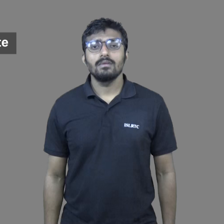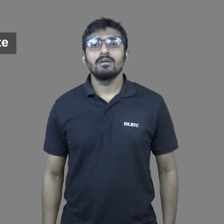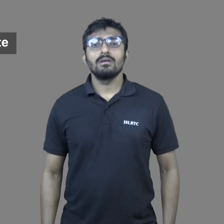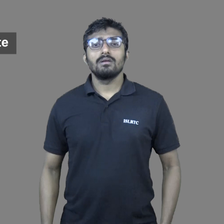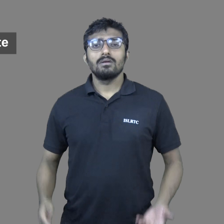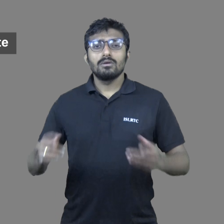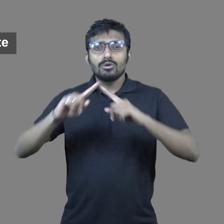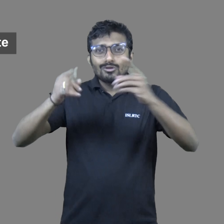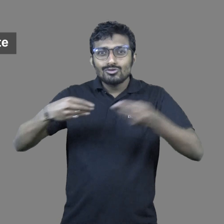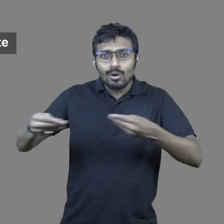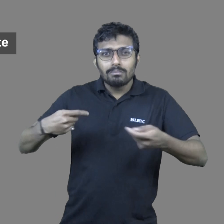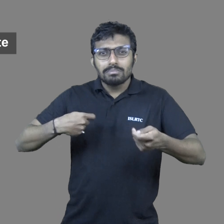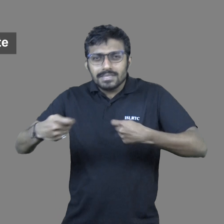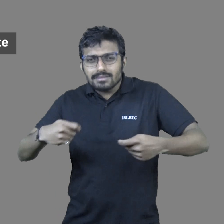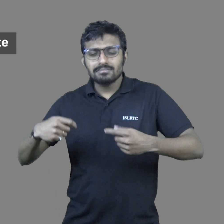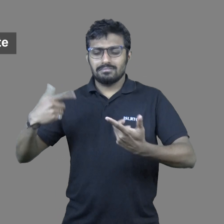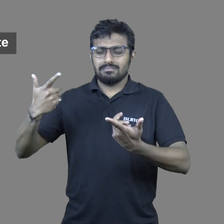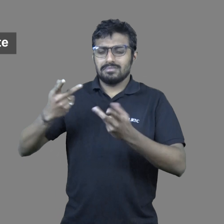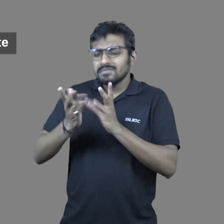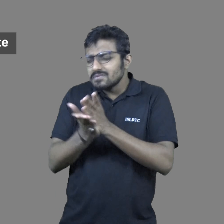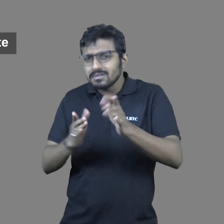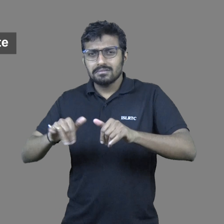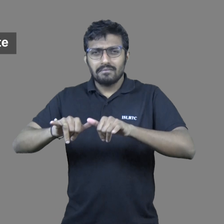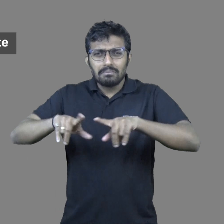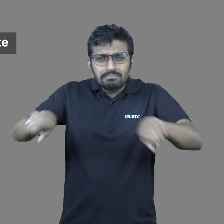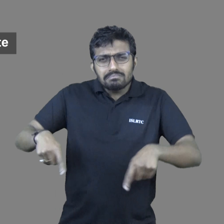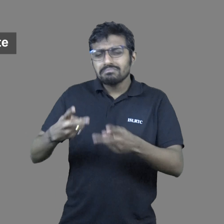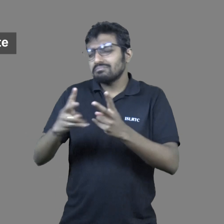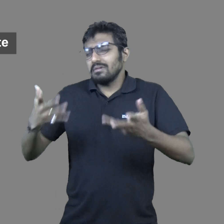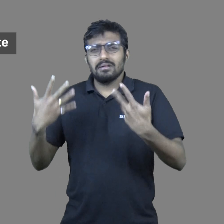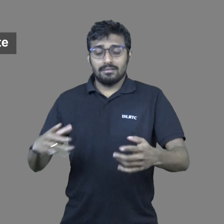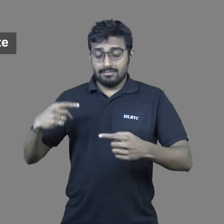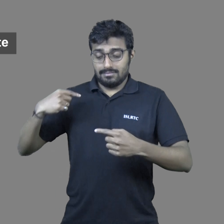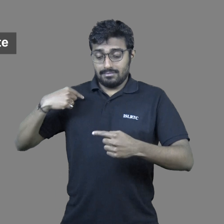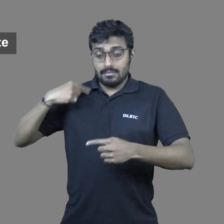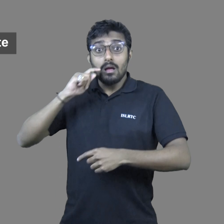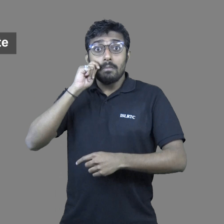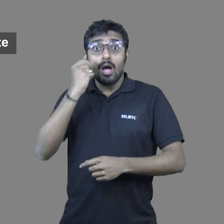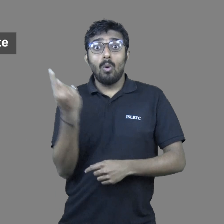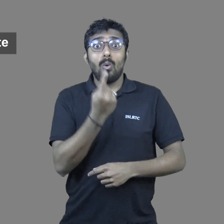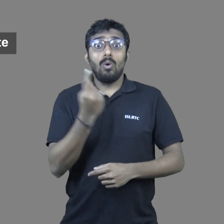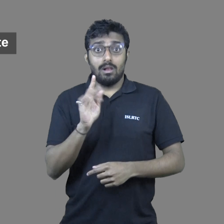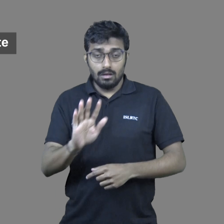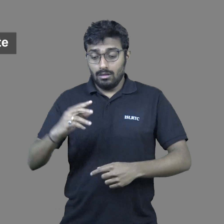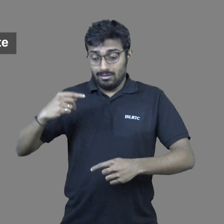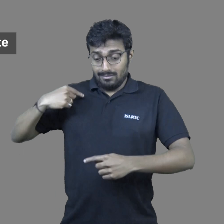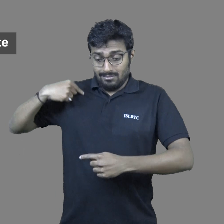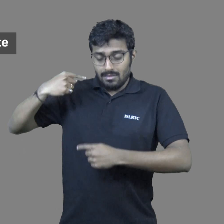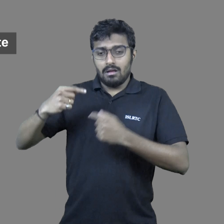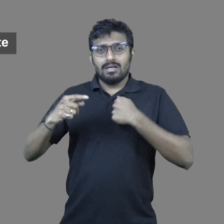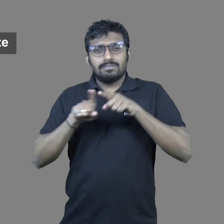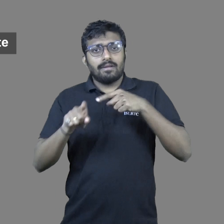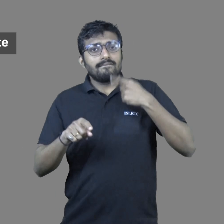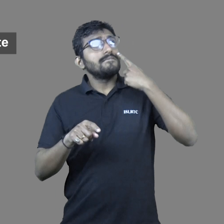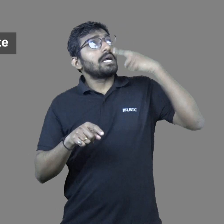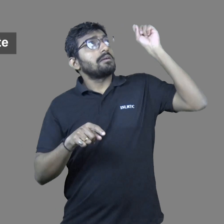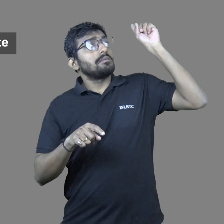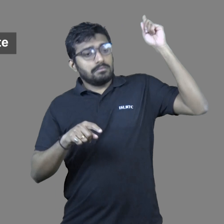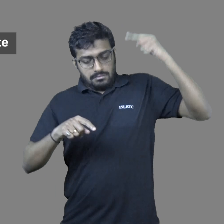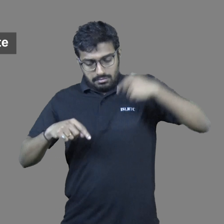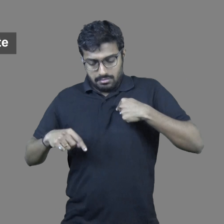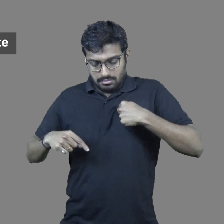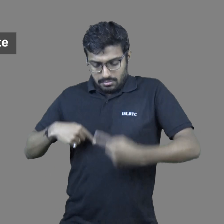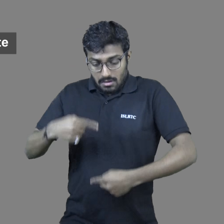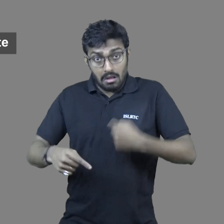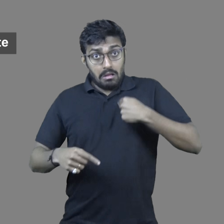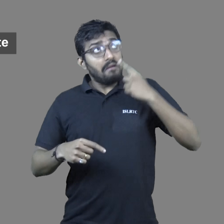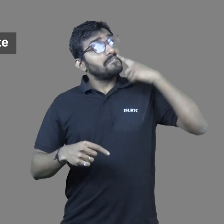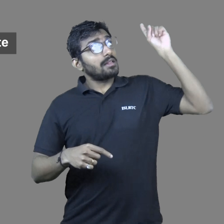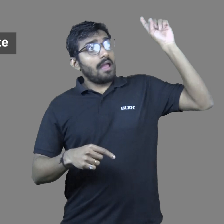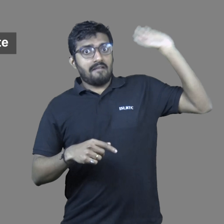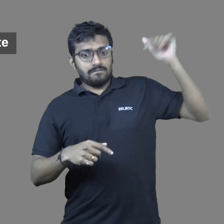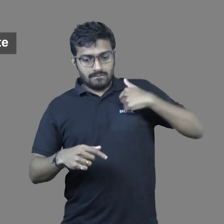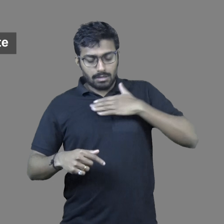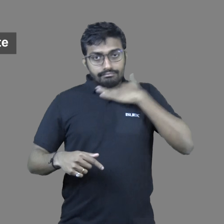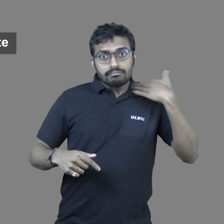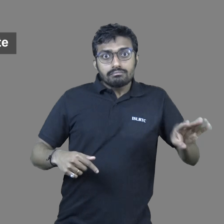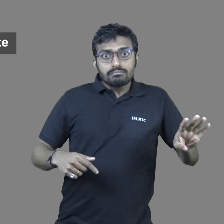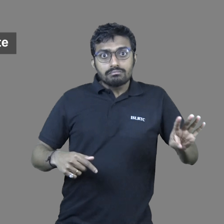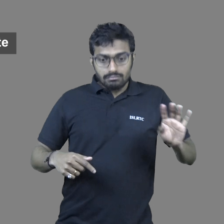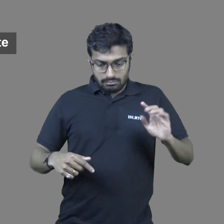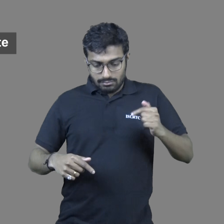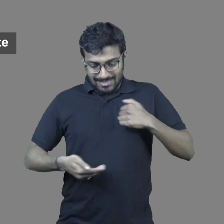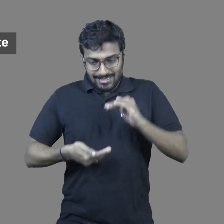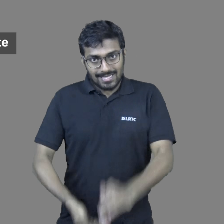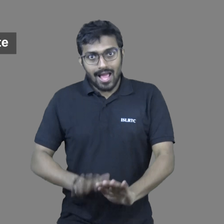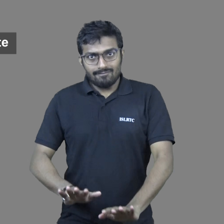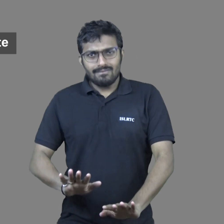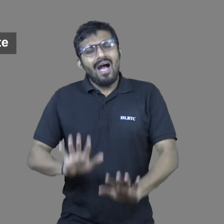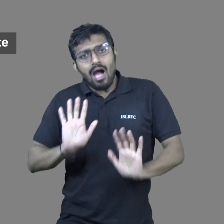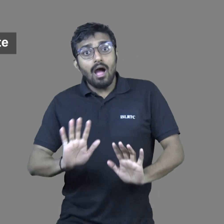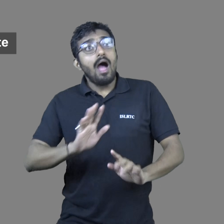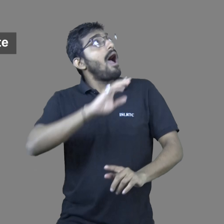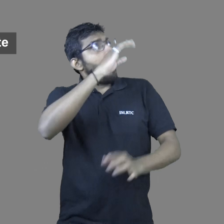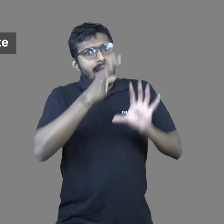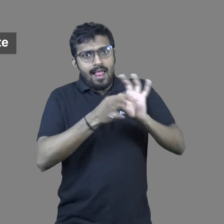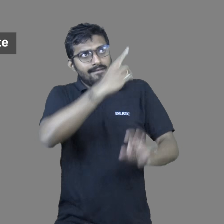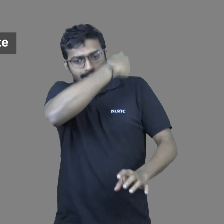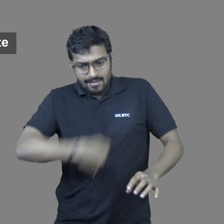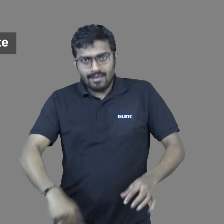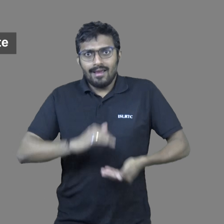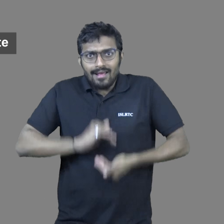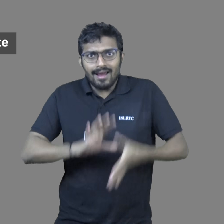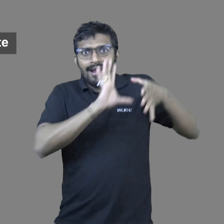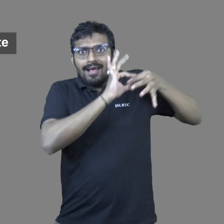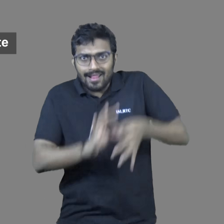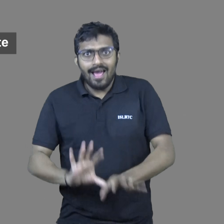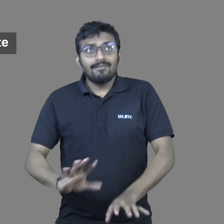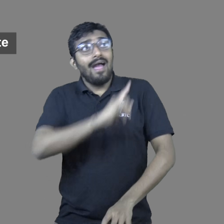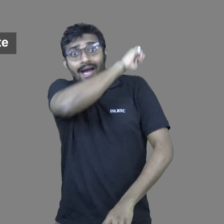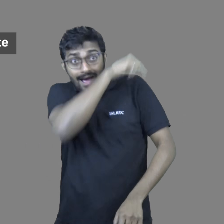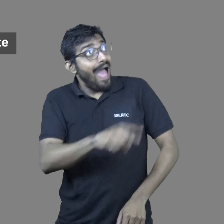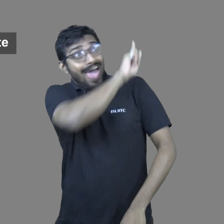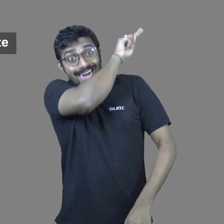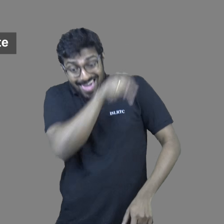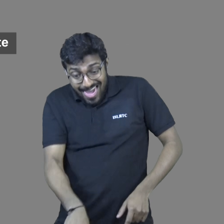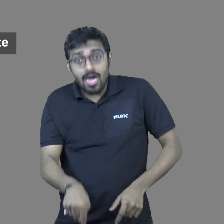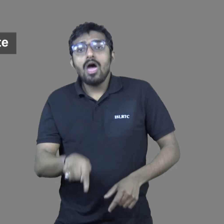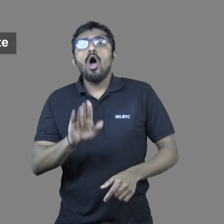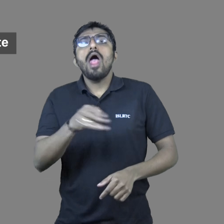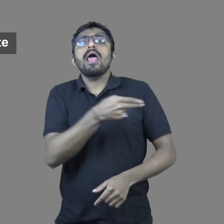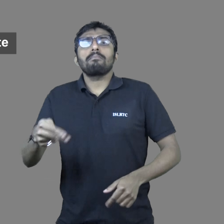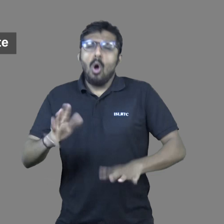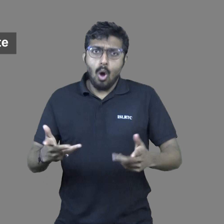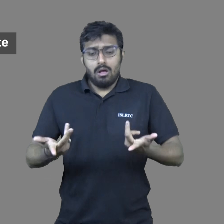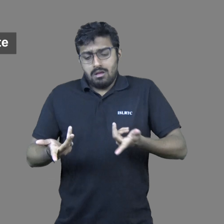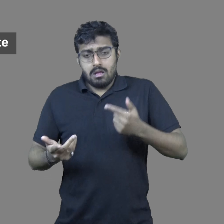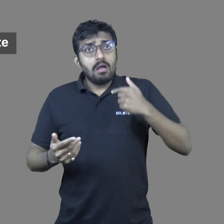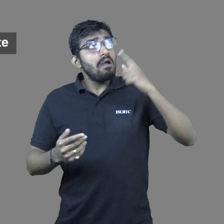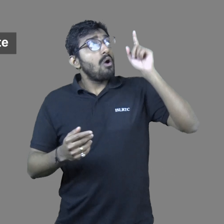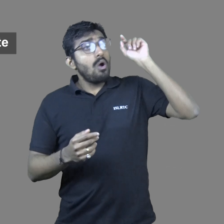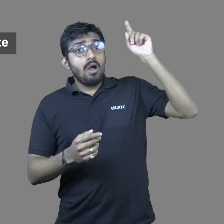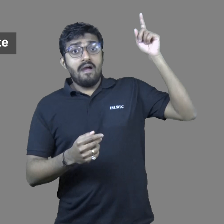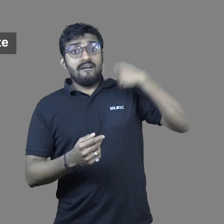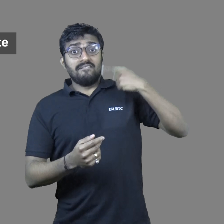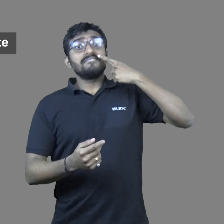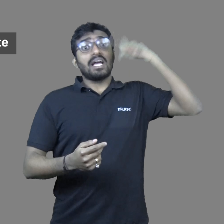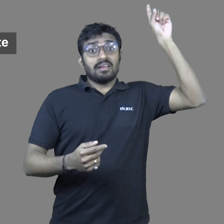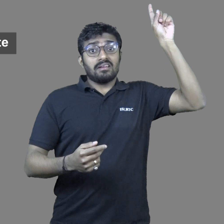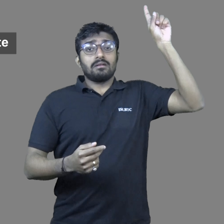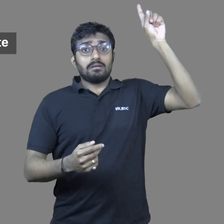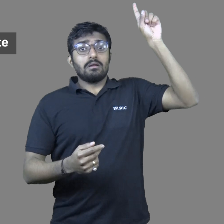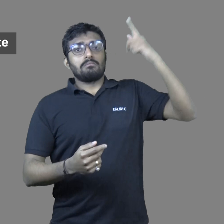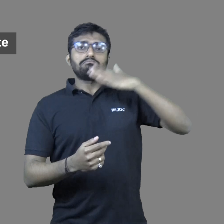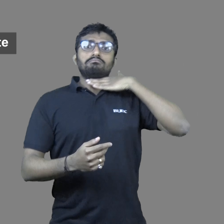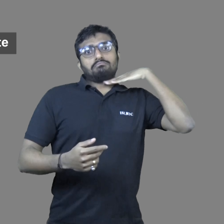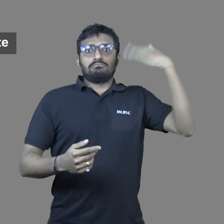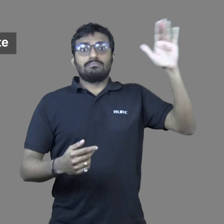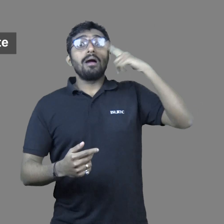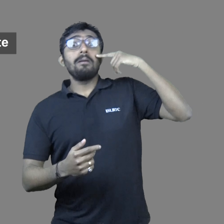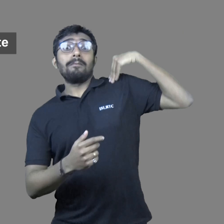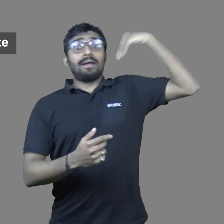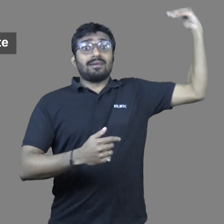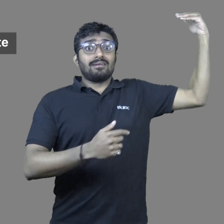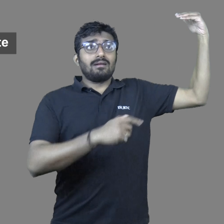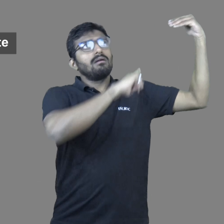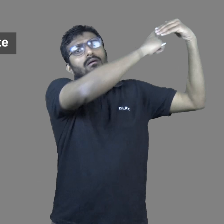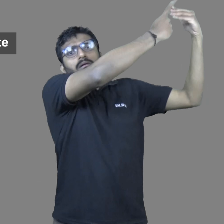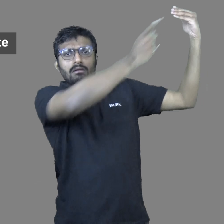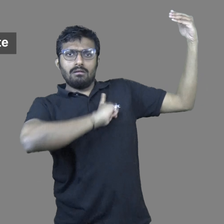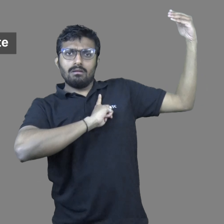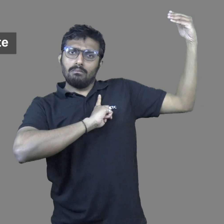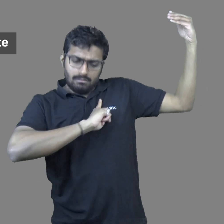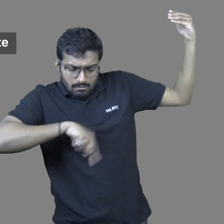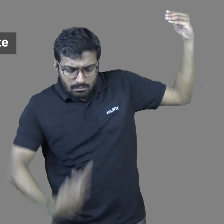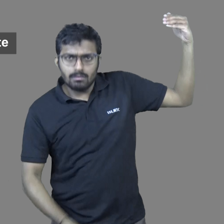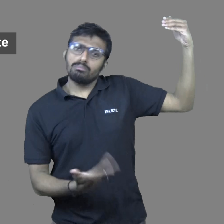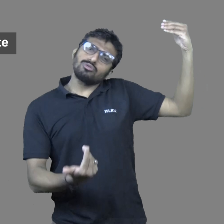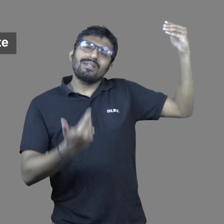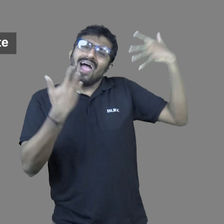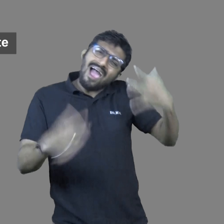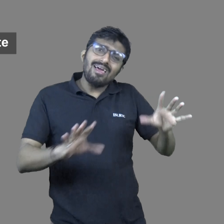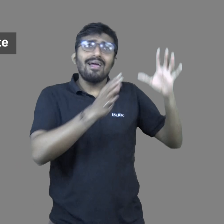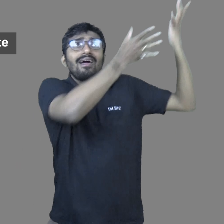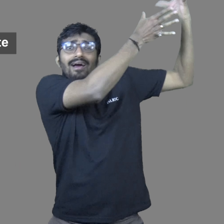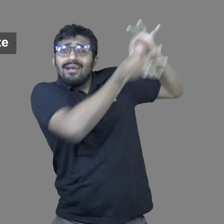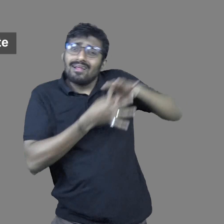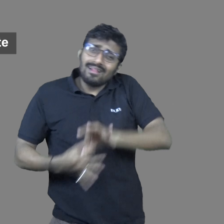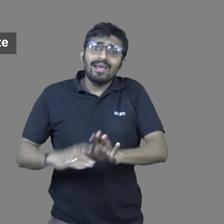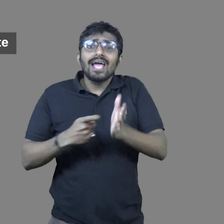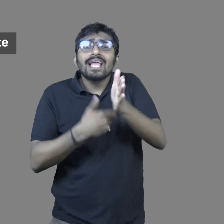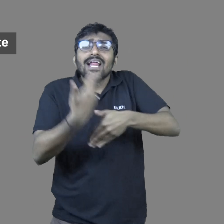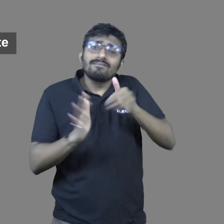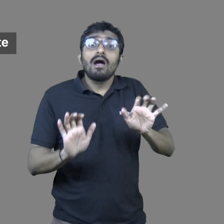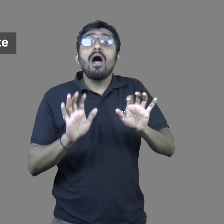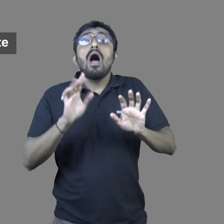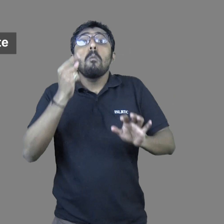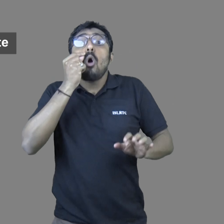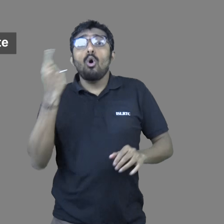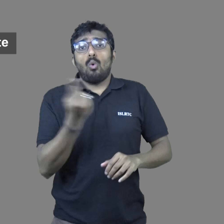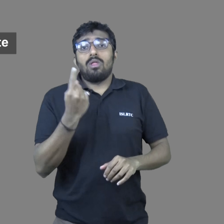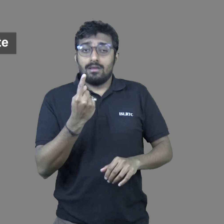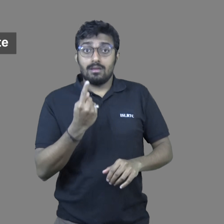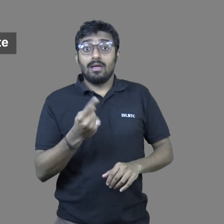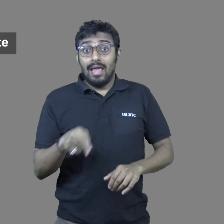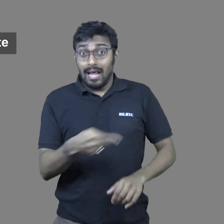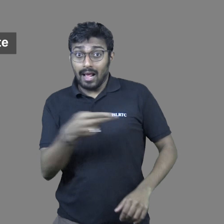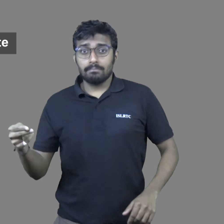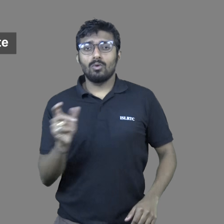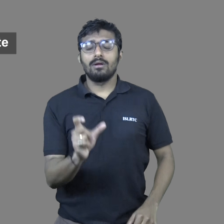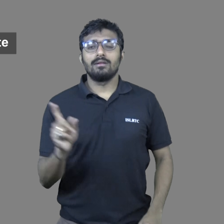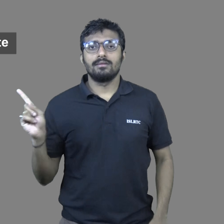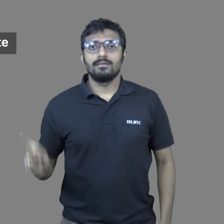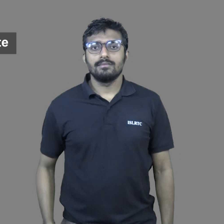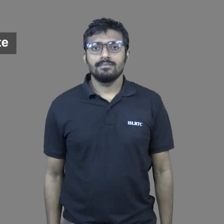Agnate